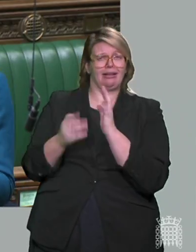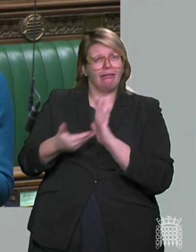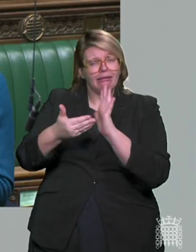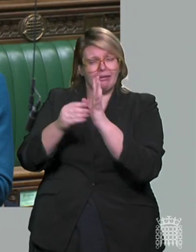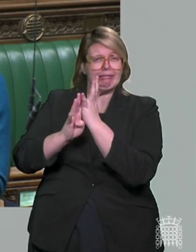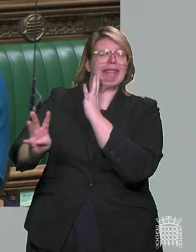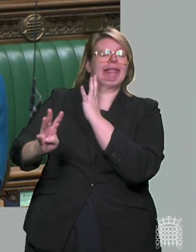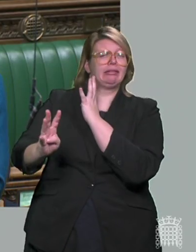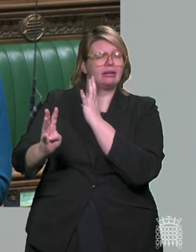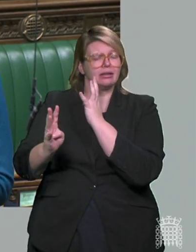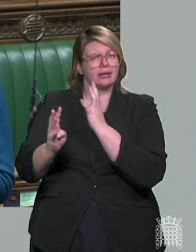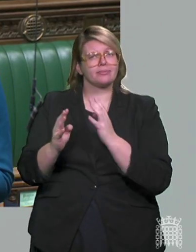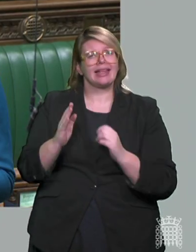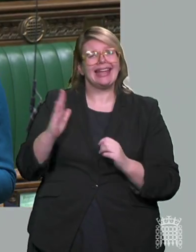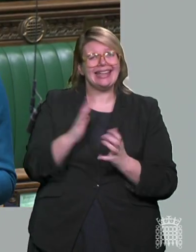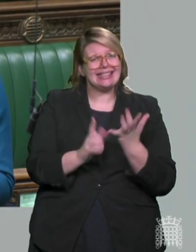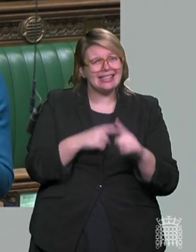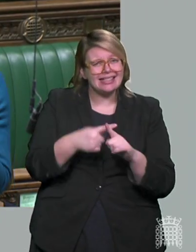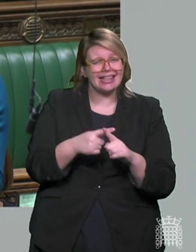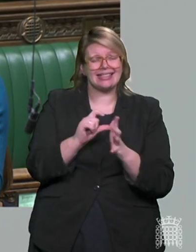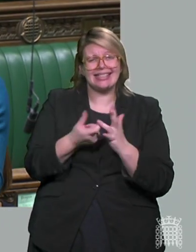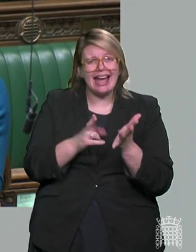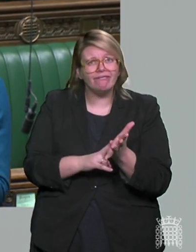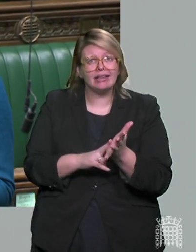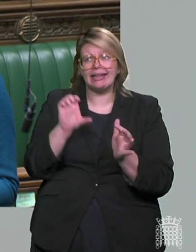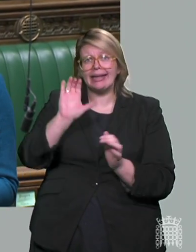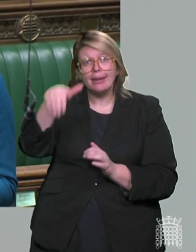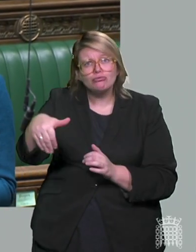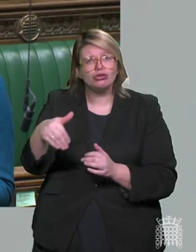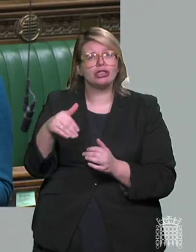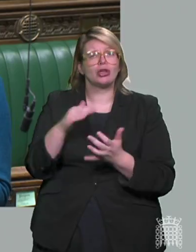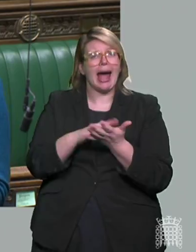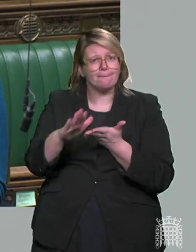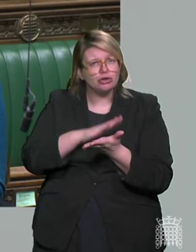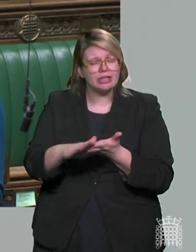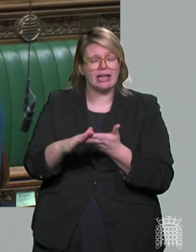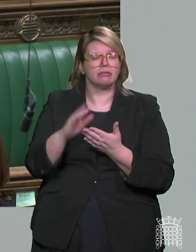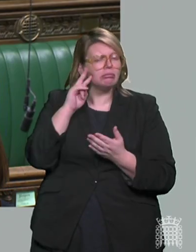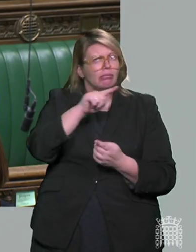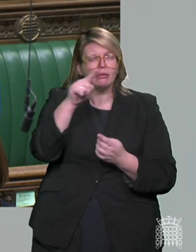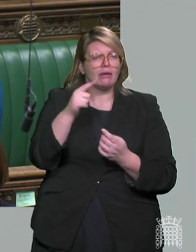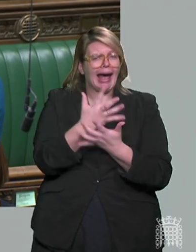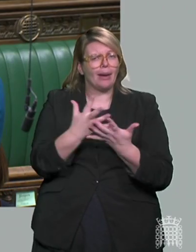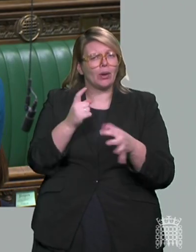Places across the country—East Sussex, Devon, Cambridgeshire and Hampshire—have also seen their number of qualified GPs fall.